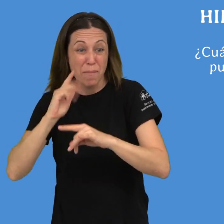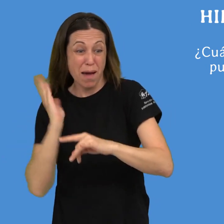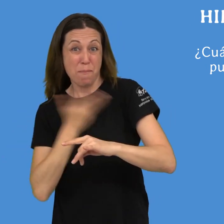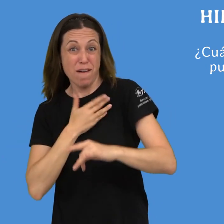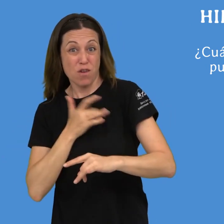afectar